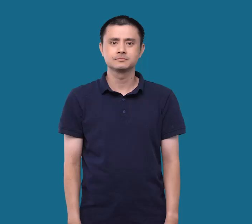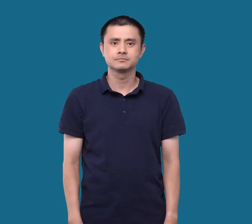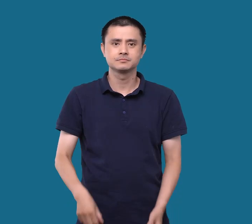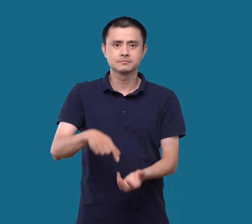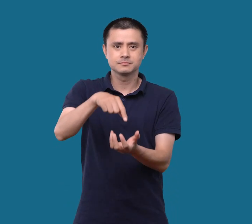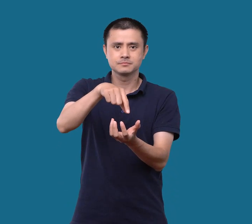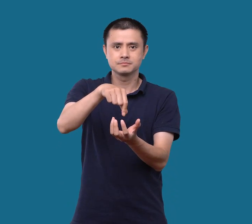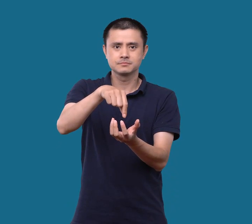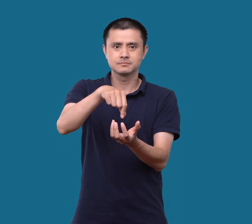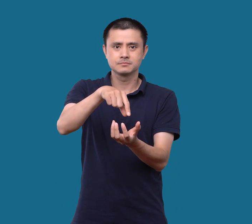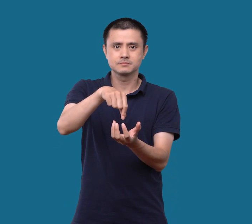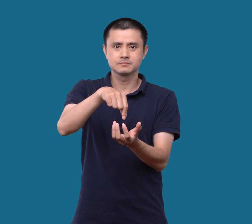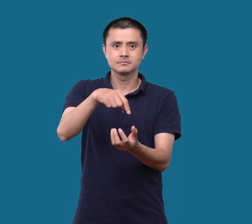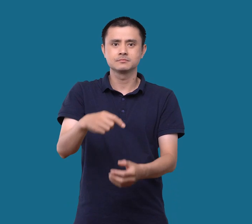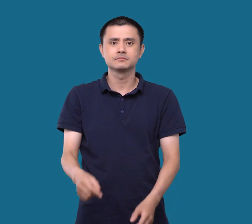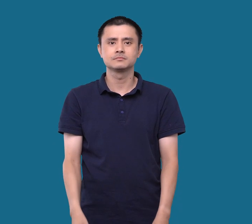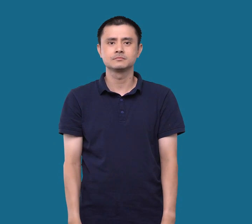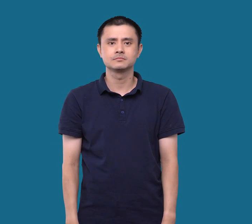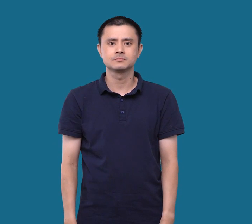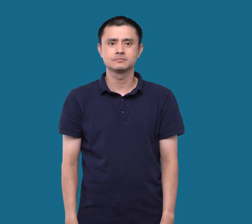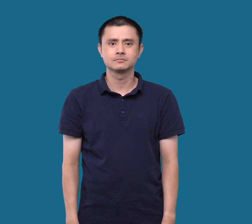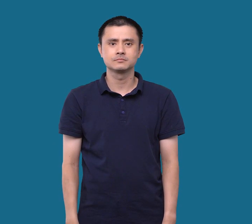lọ mực